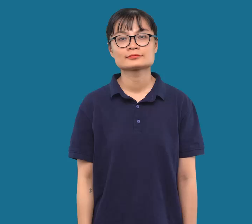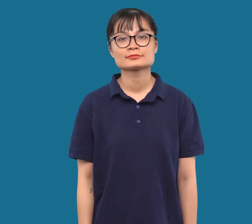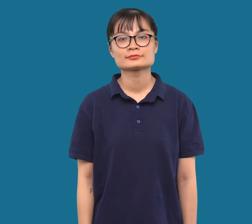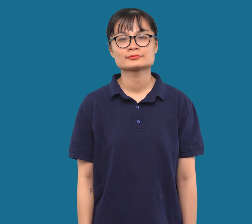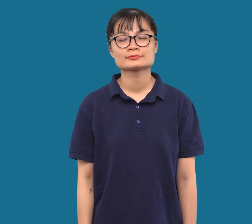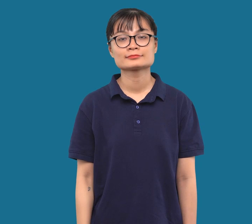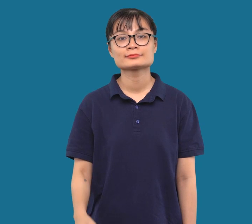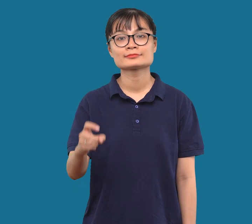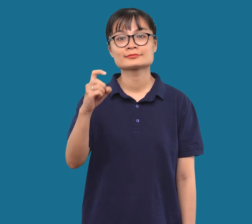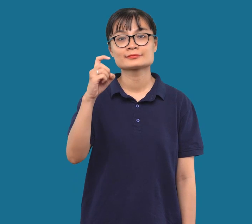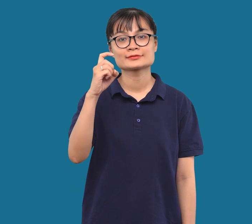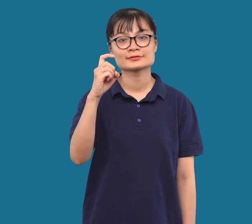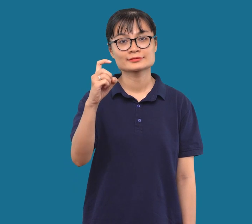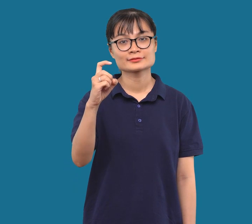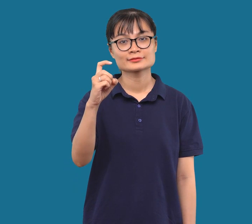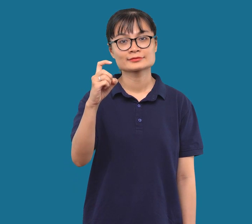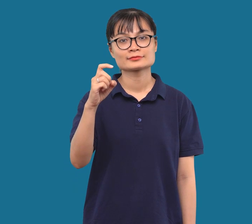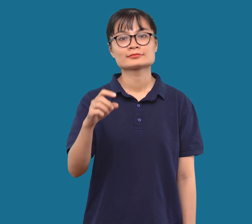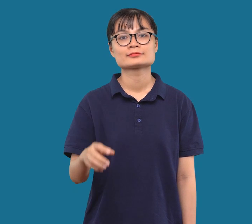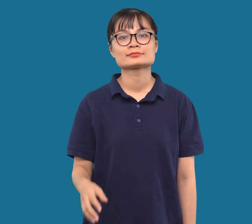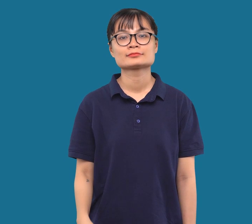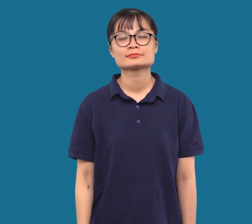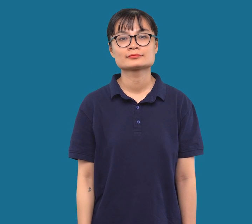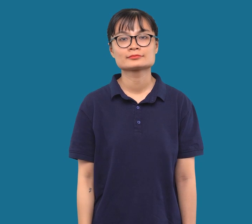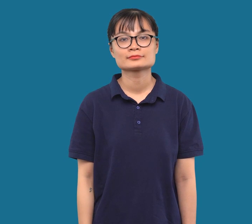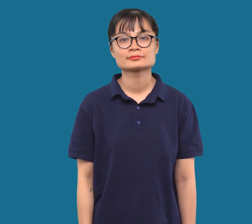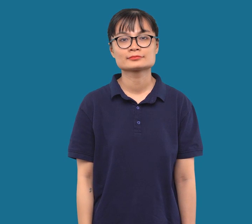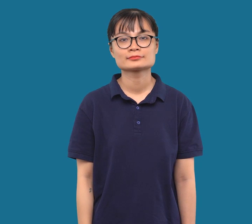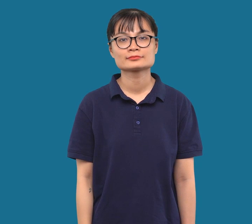9